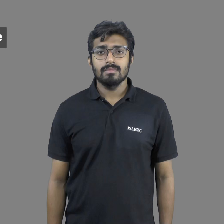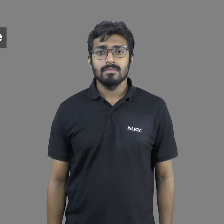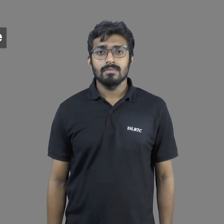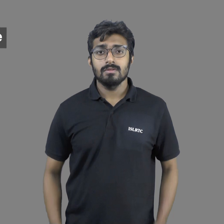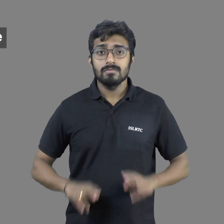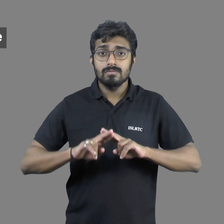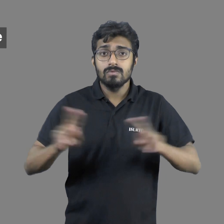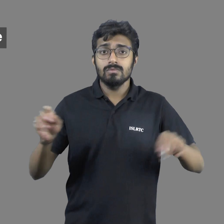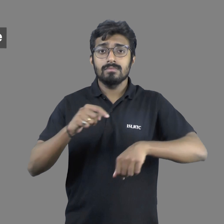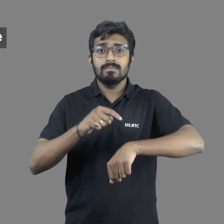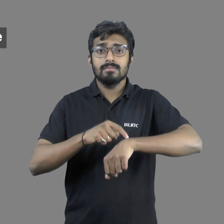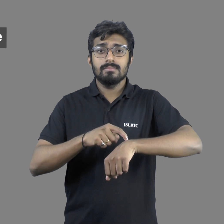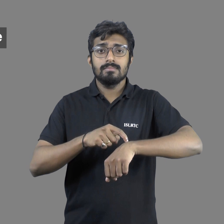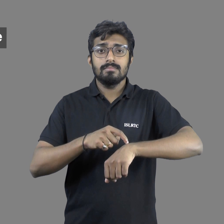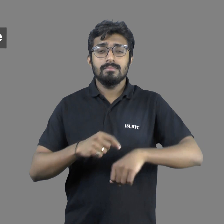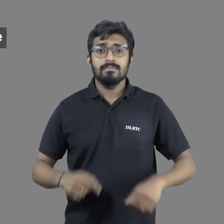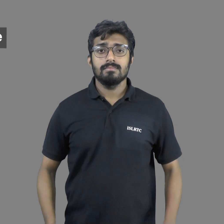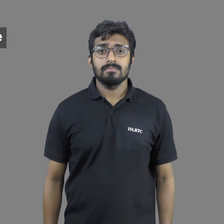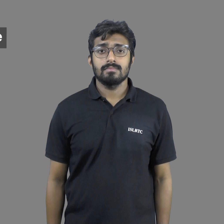Full Time